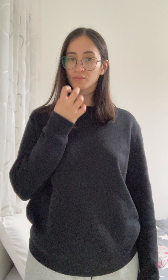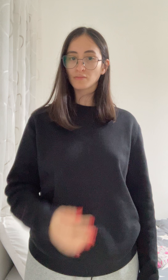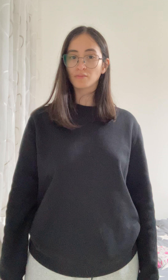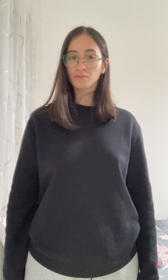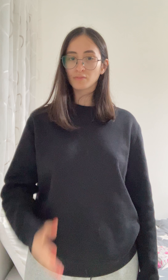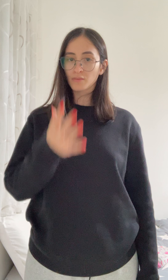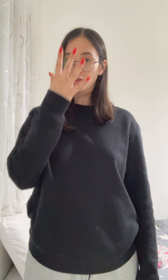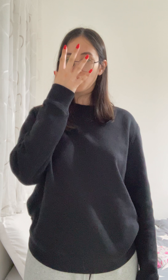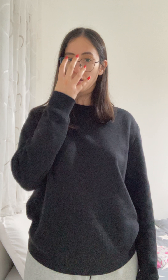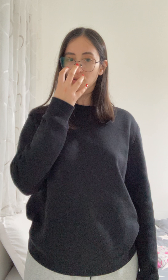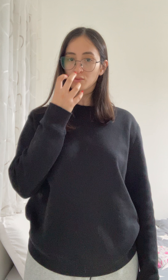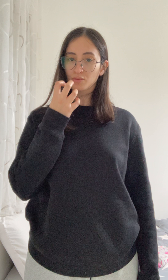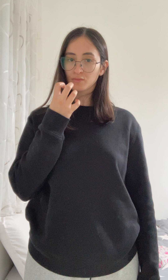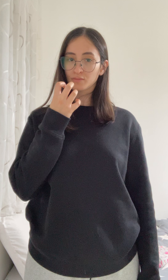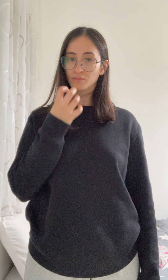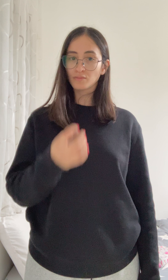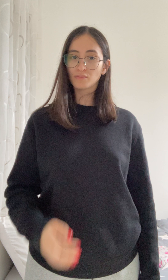עצוב